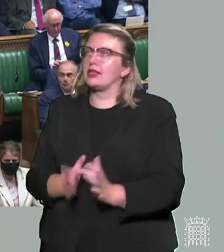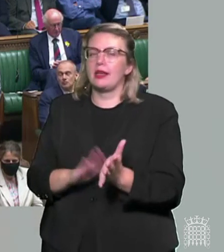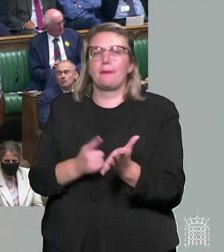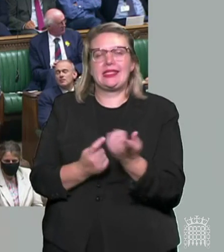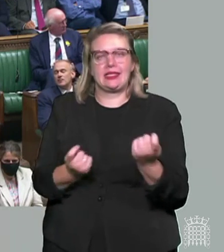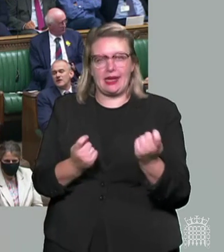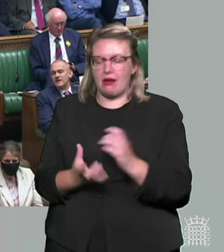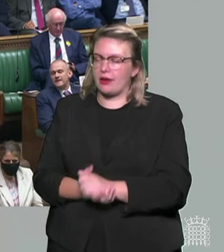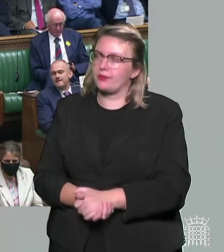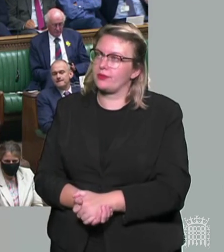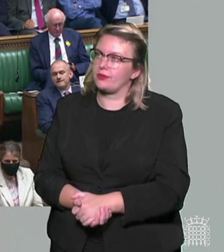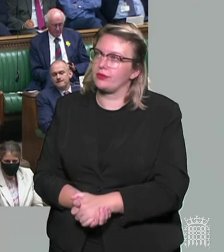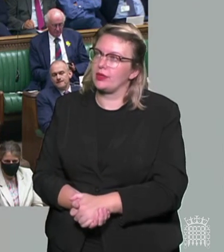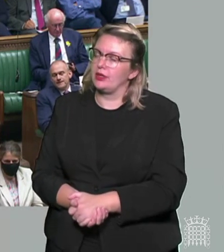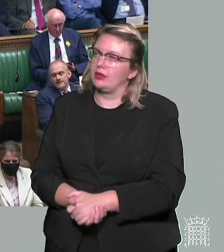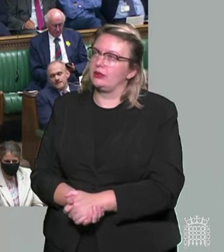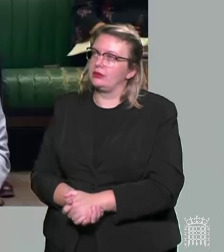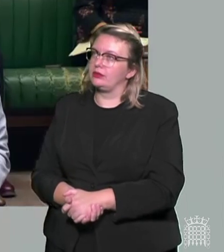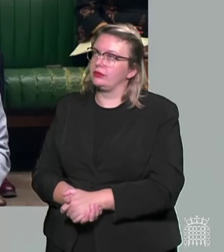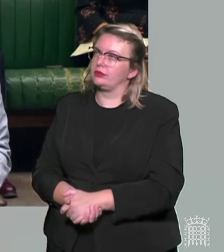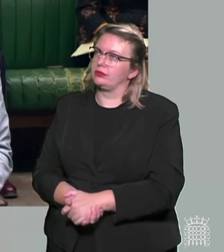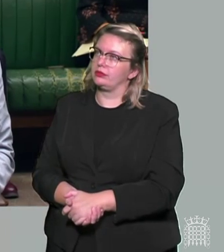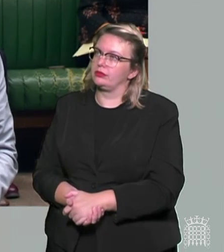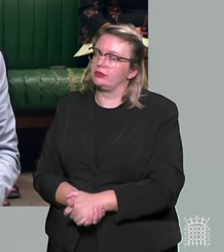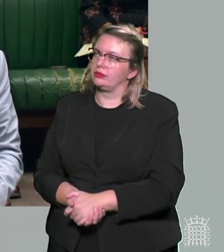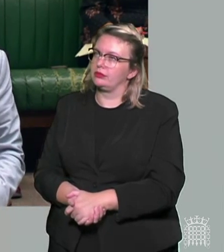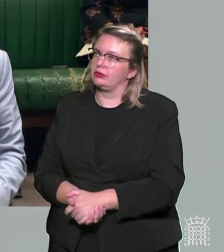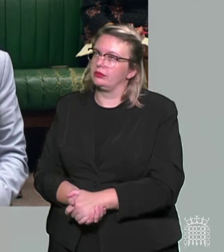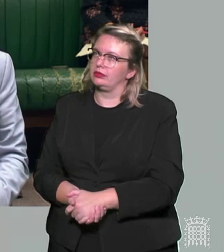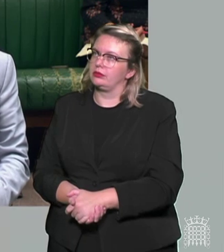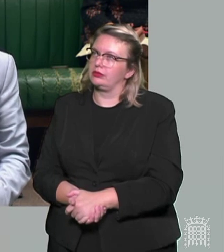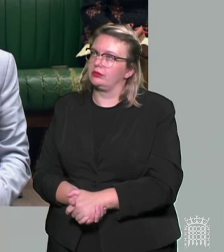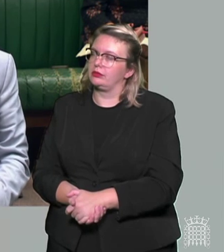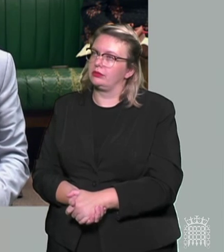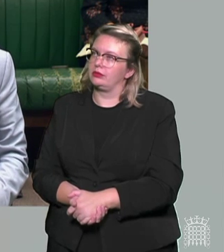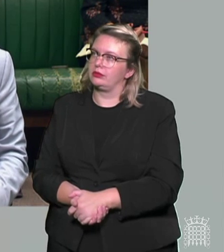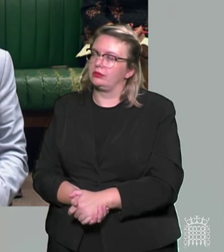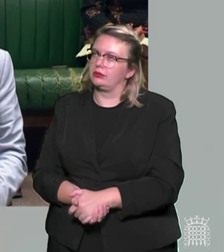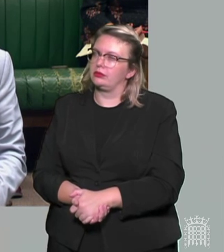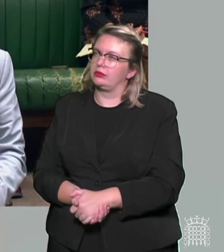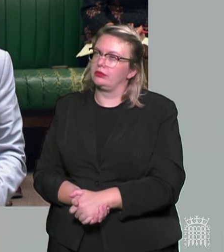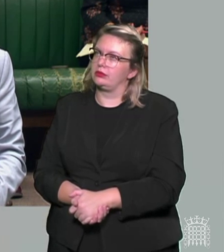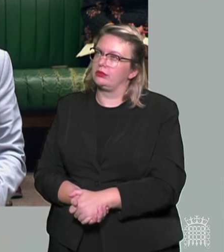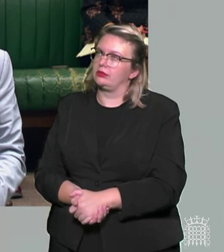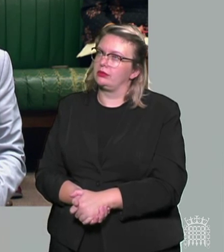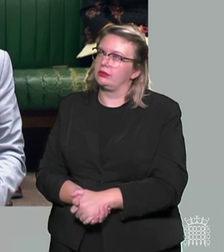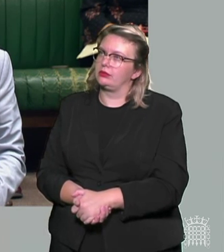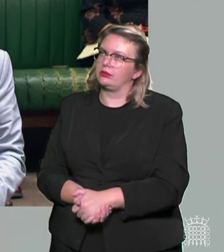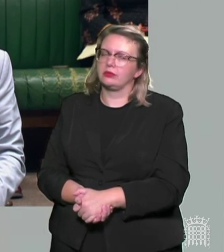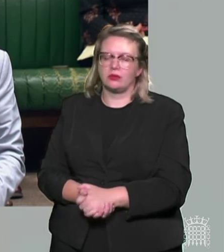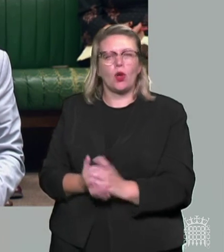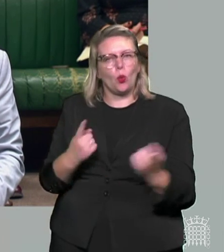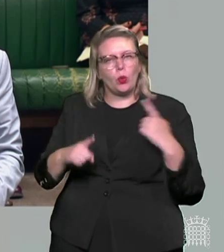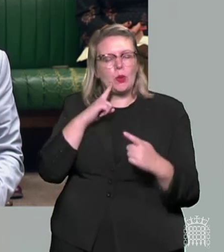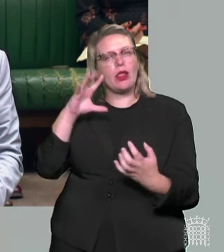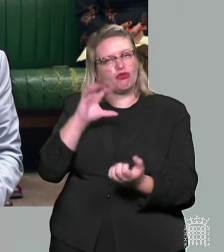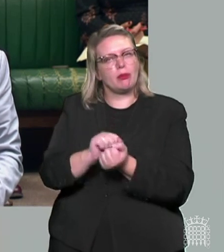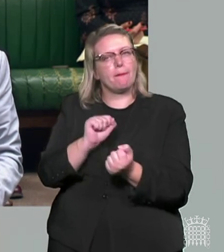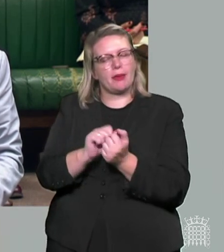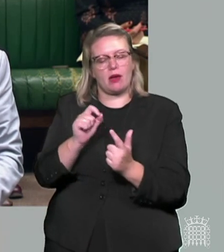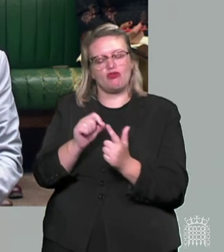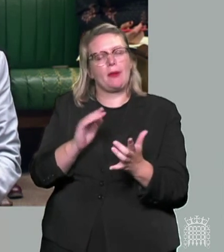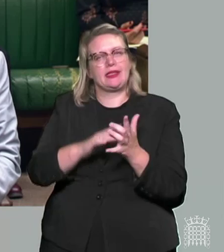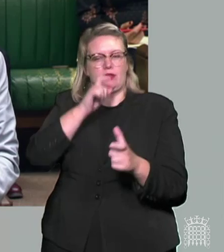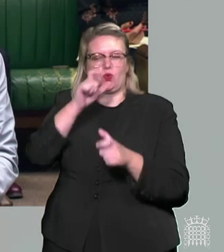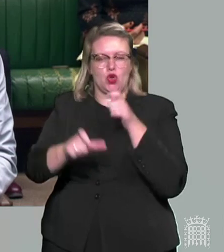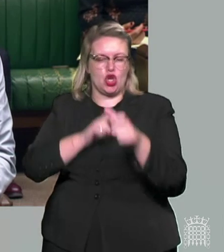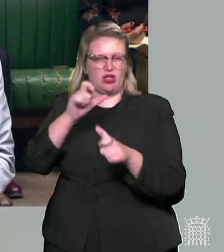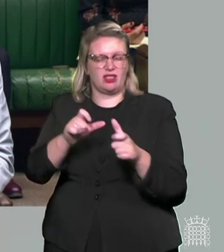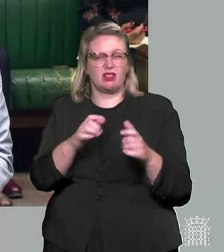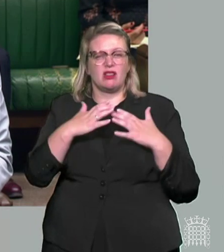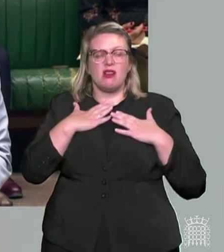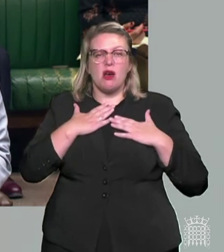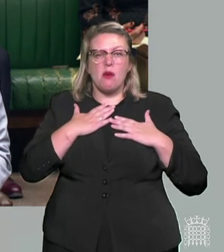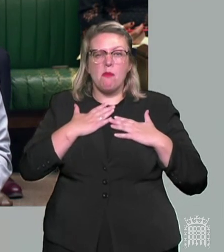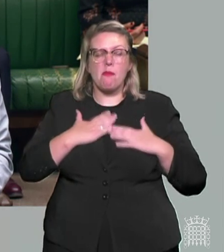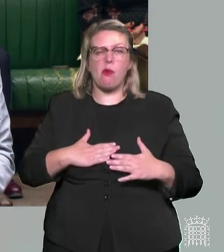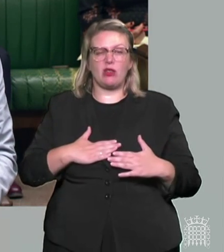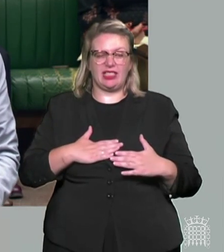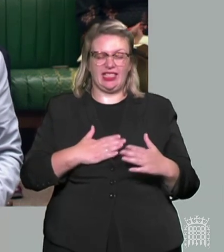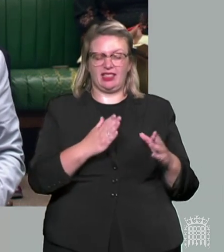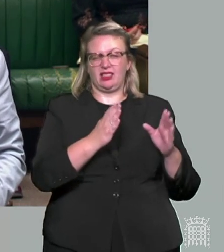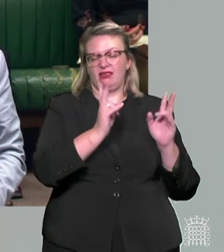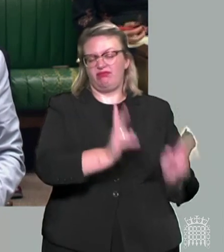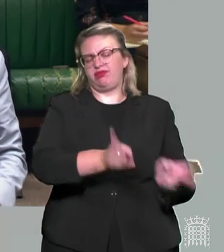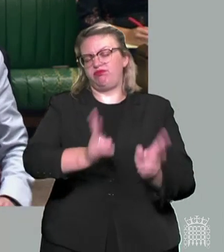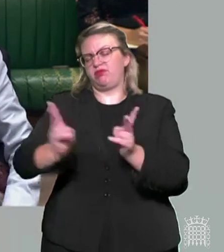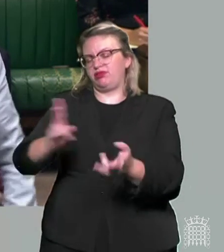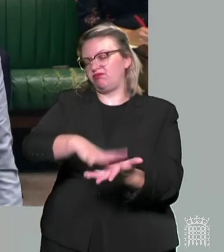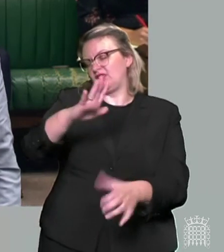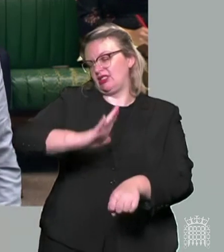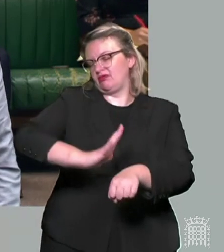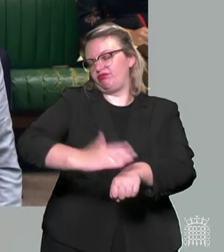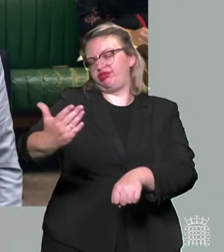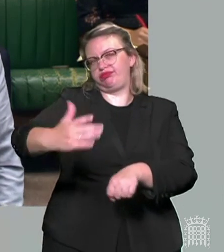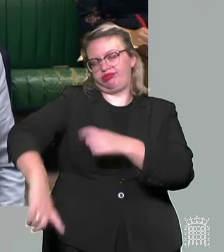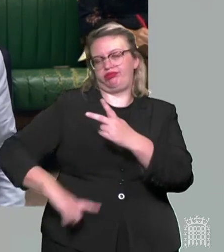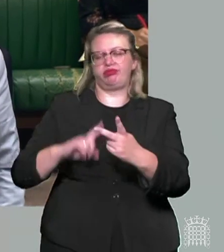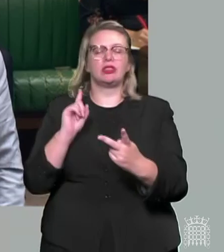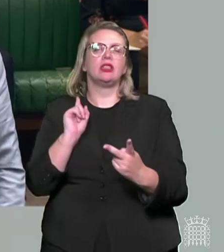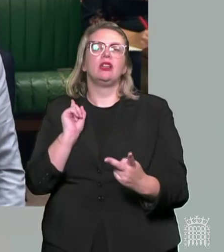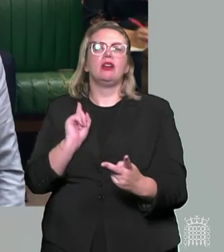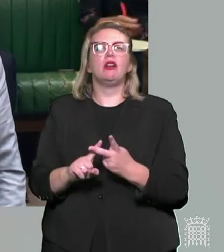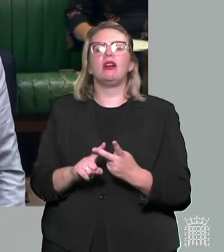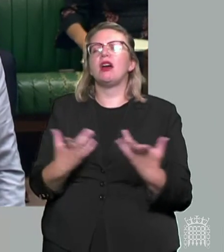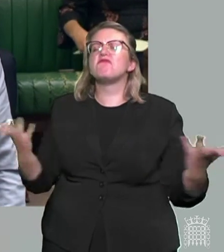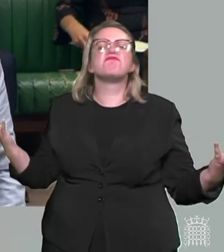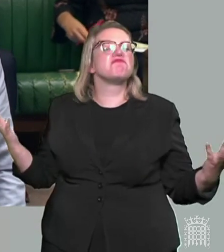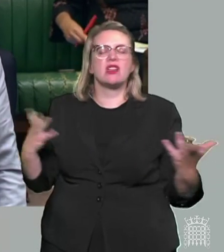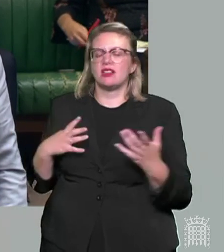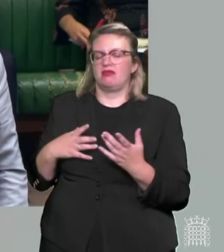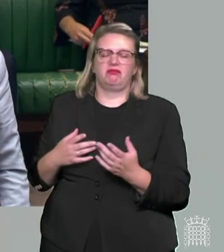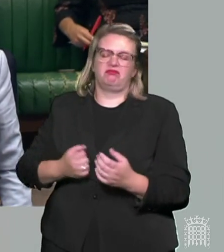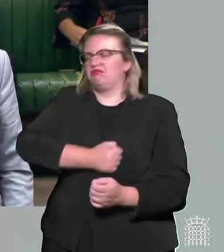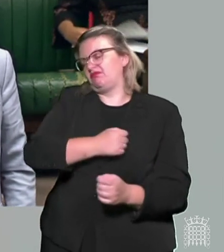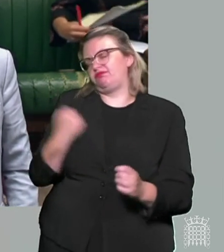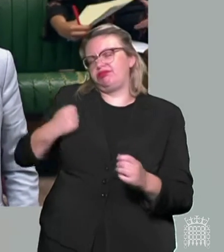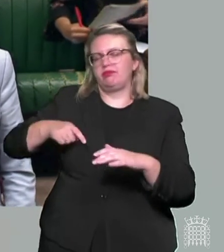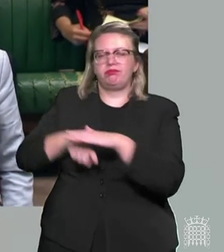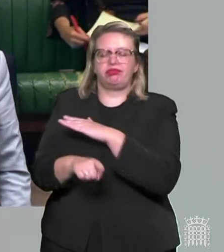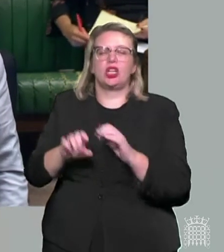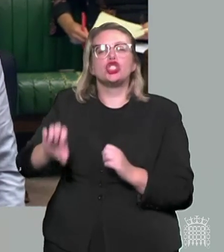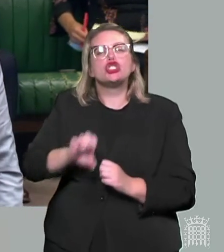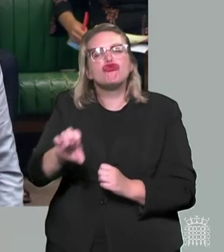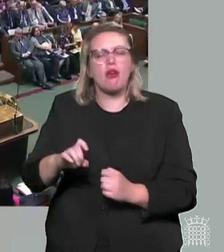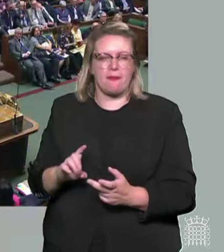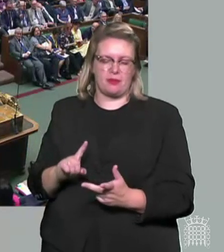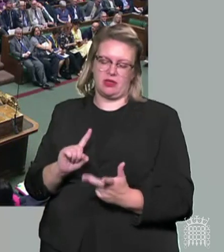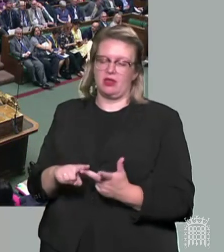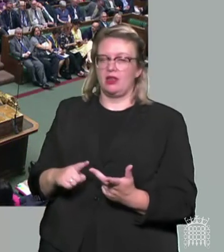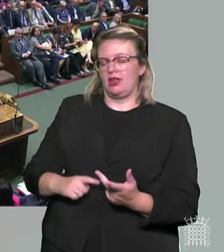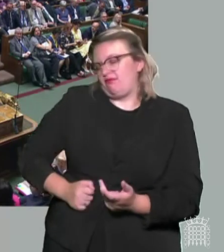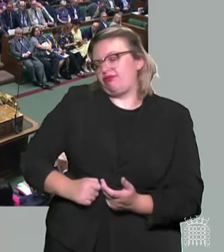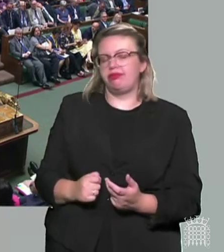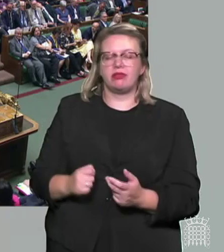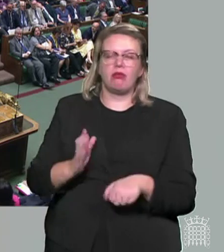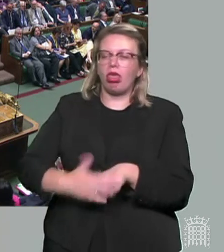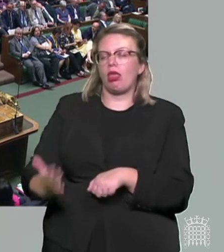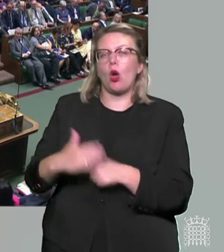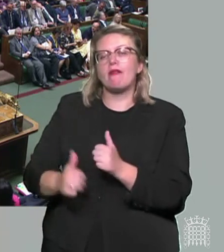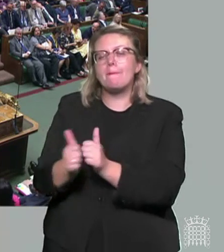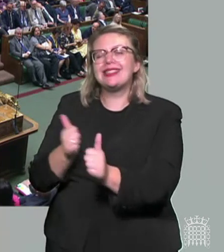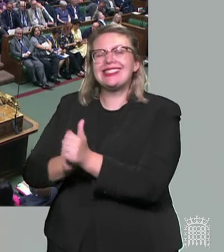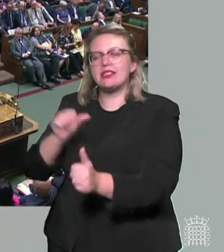The Prime Minister will be remembered as a man of his word: “Pile ’em high”—200,000 dead, the most in Europe; “F- business”— This is the truth; they don’t like it, do they?